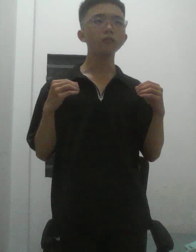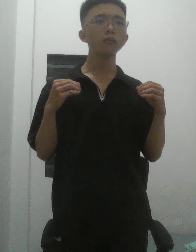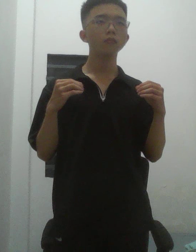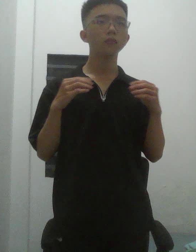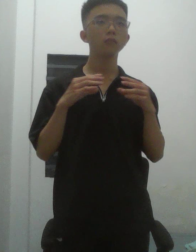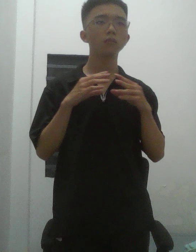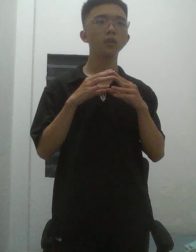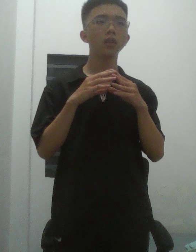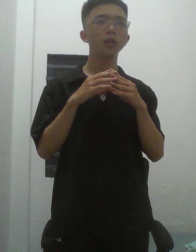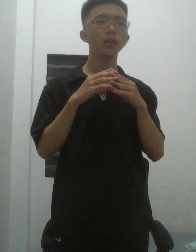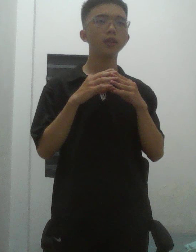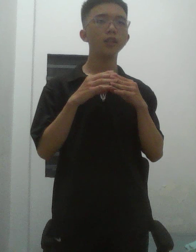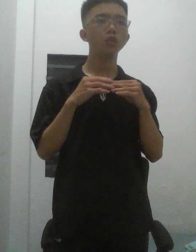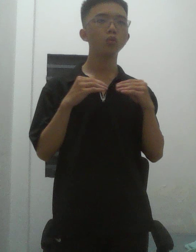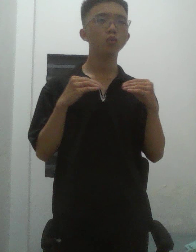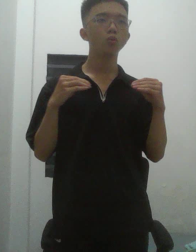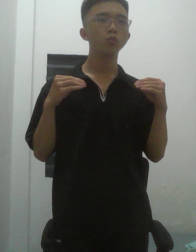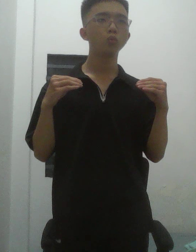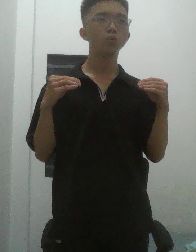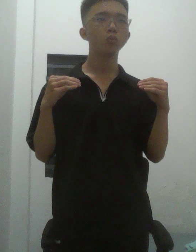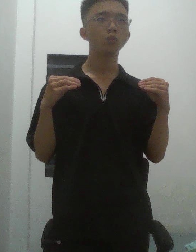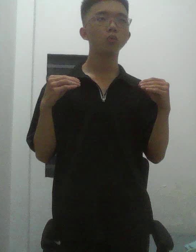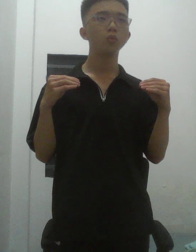nhieu